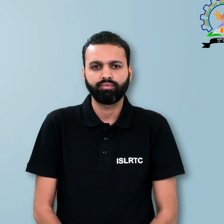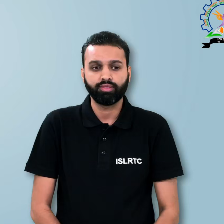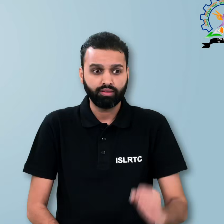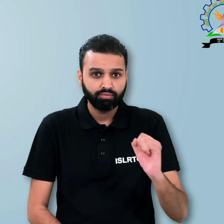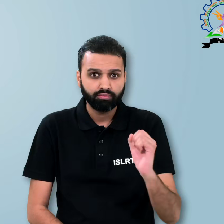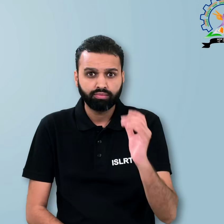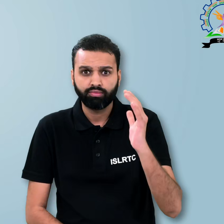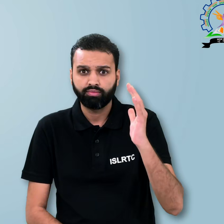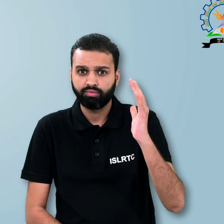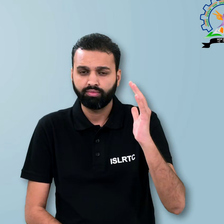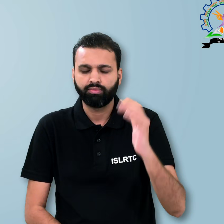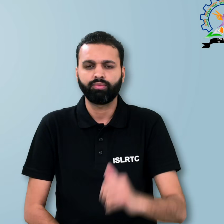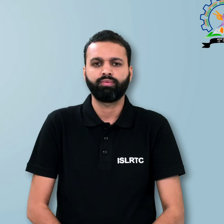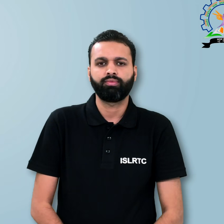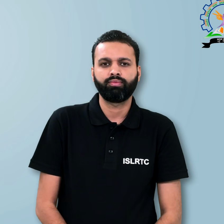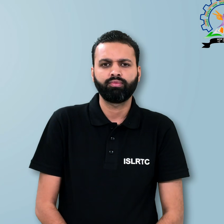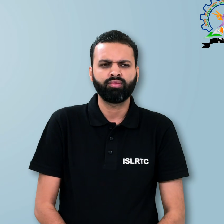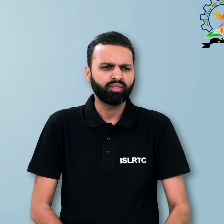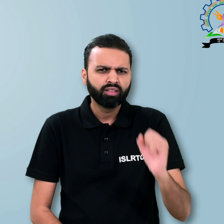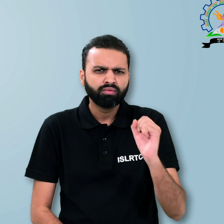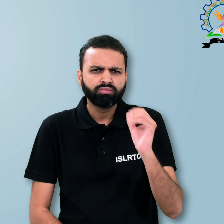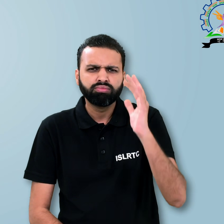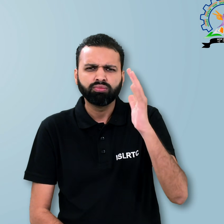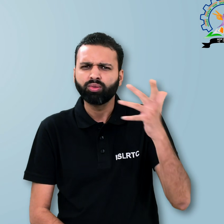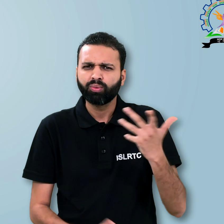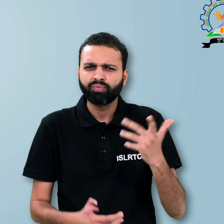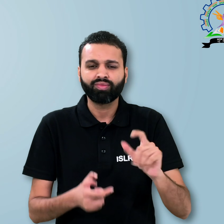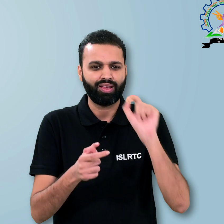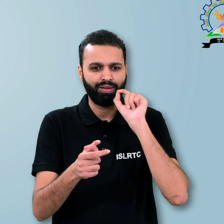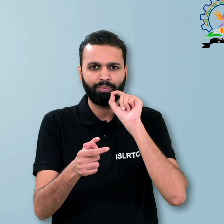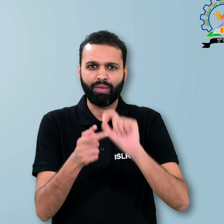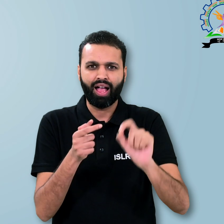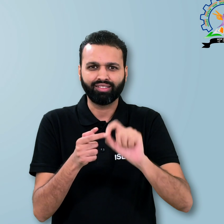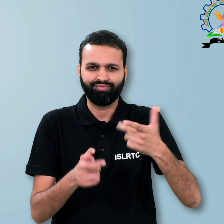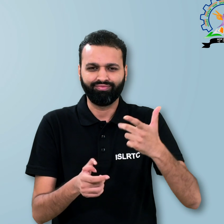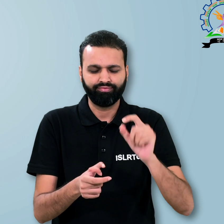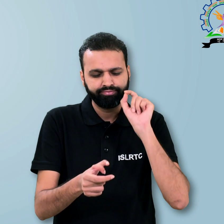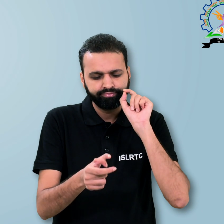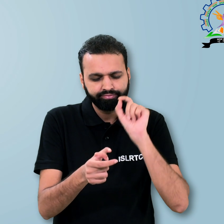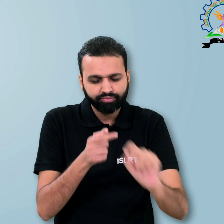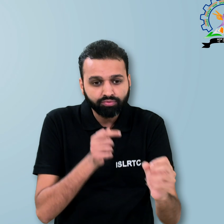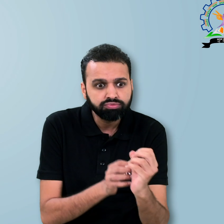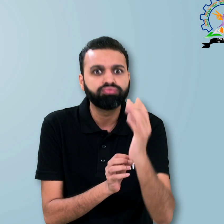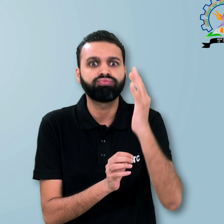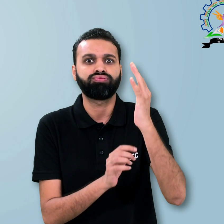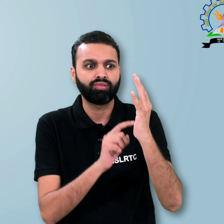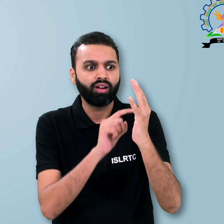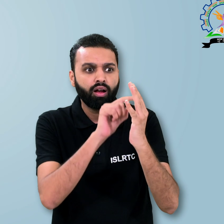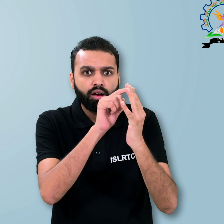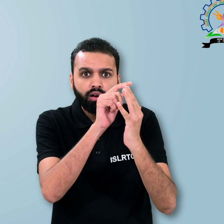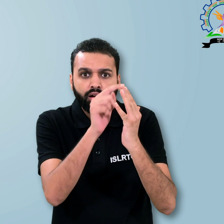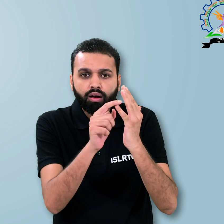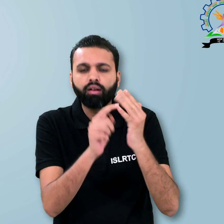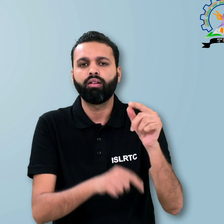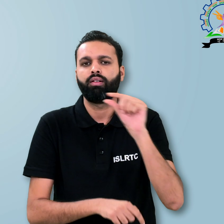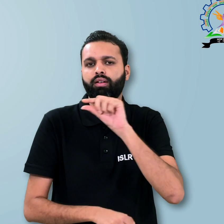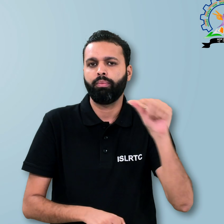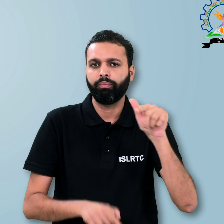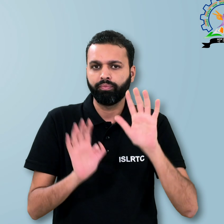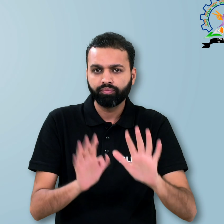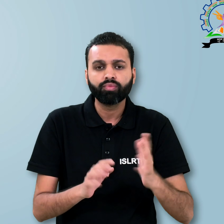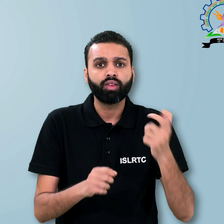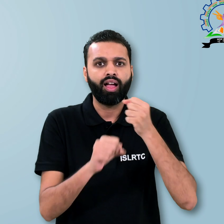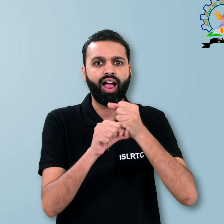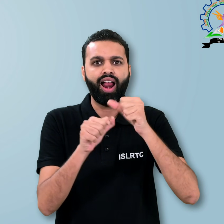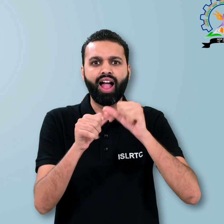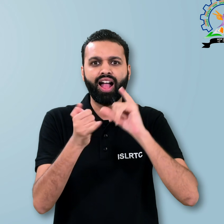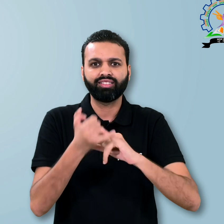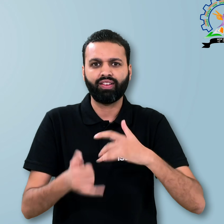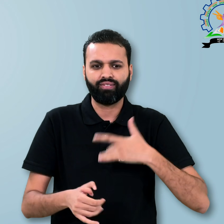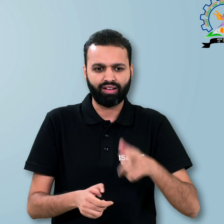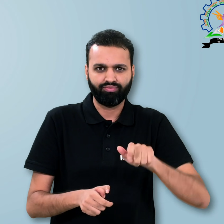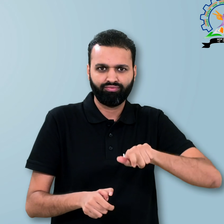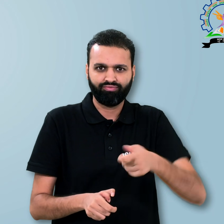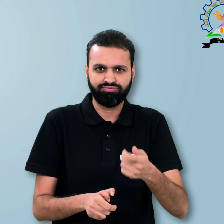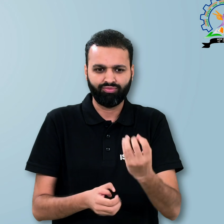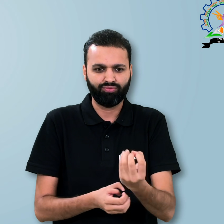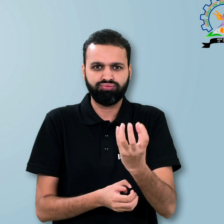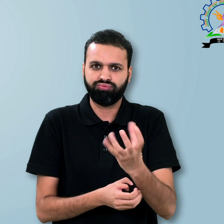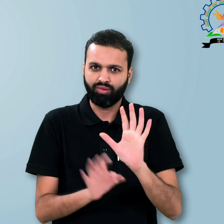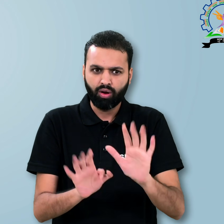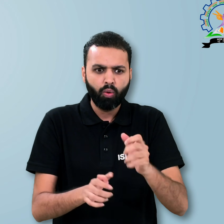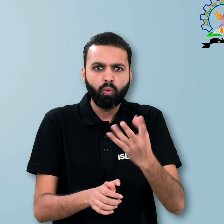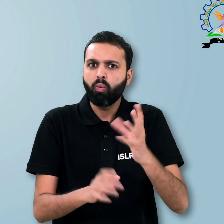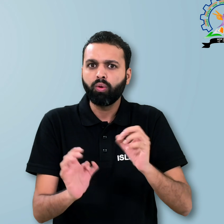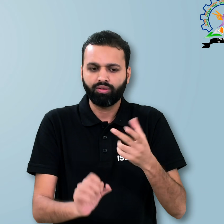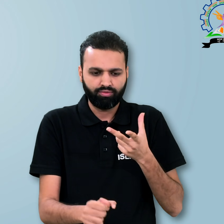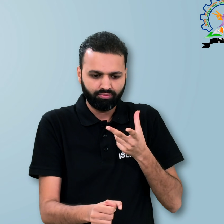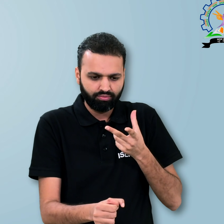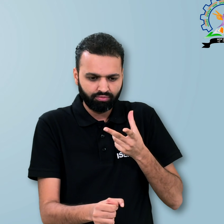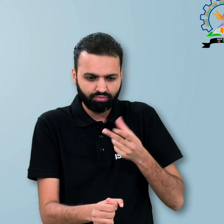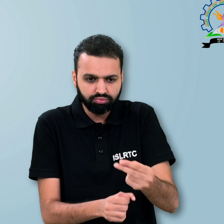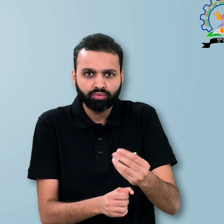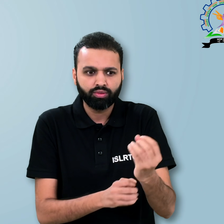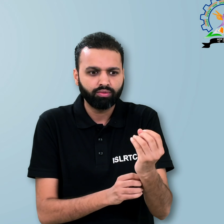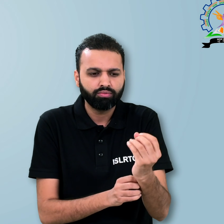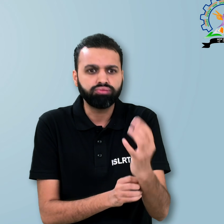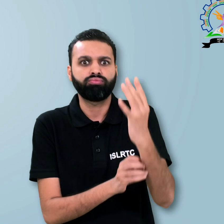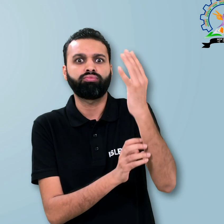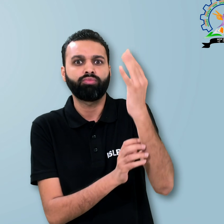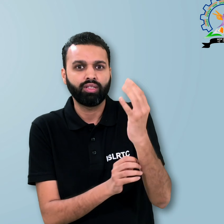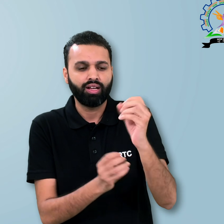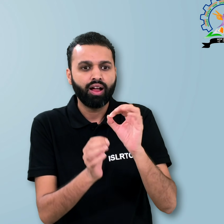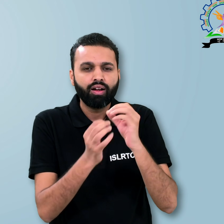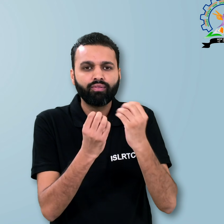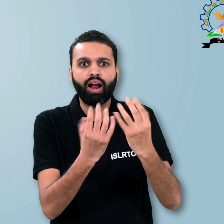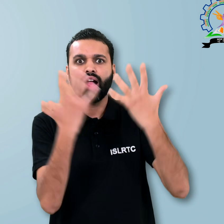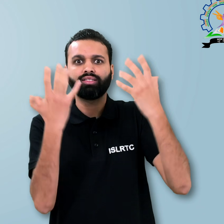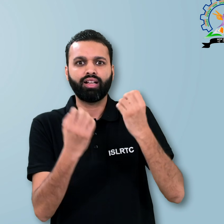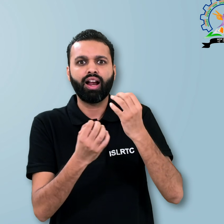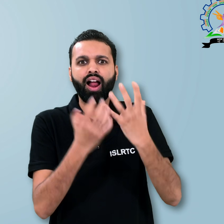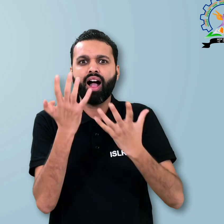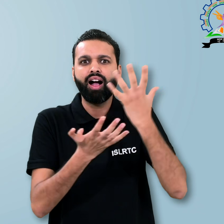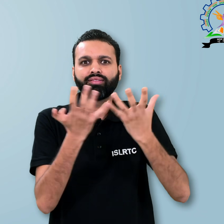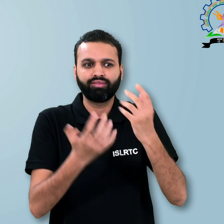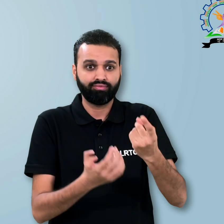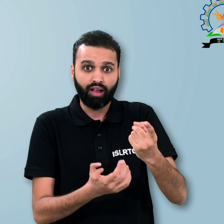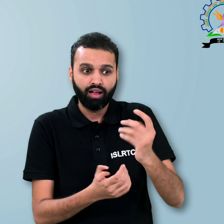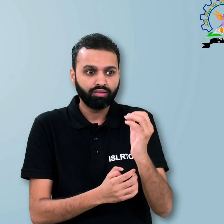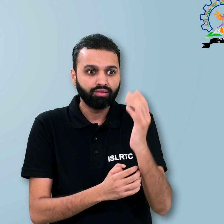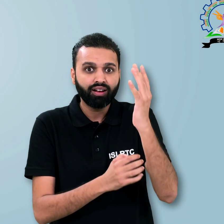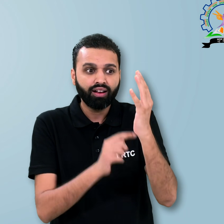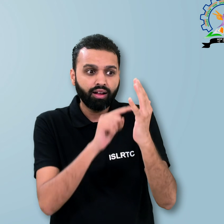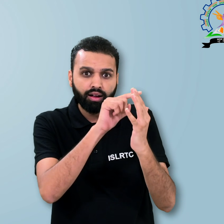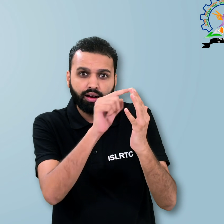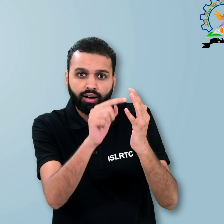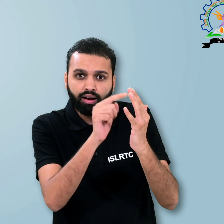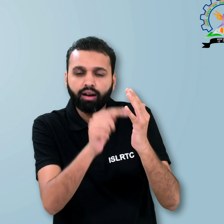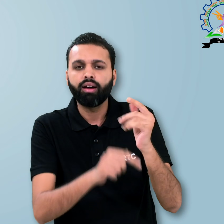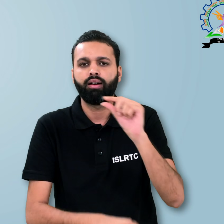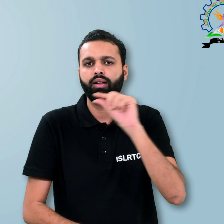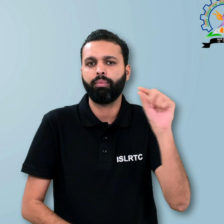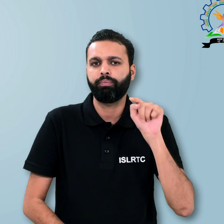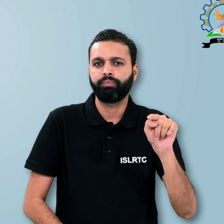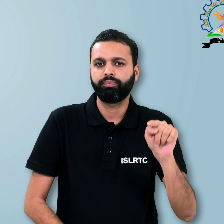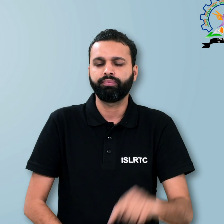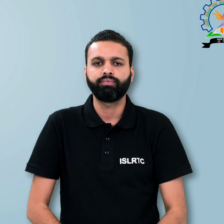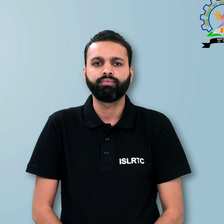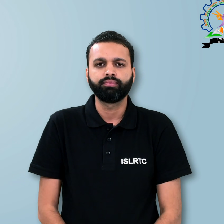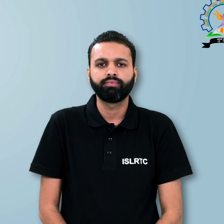Flame A Flame is the region of burning gases in fire that is bright and luminous.